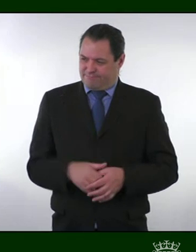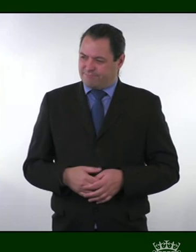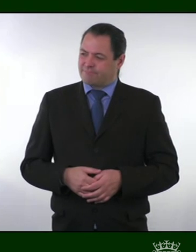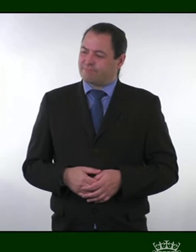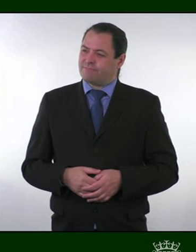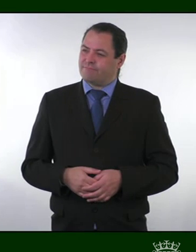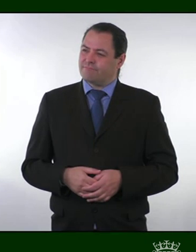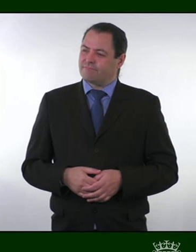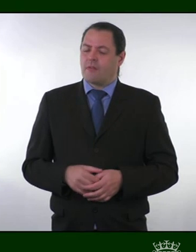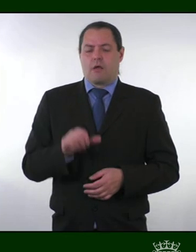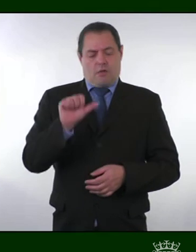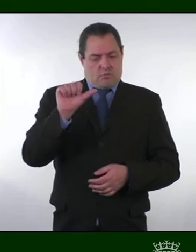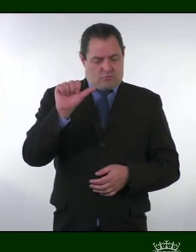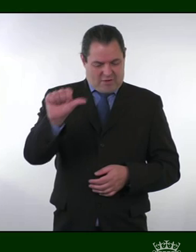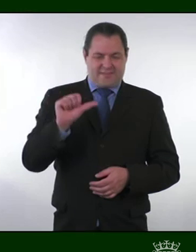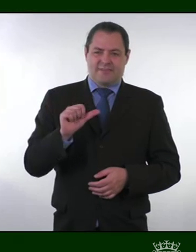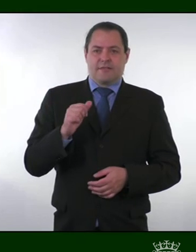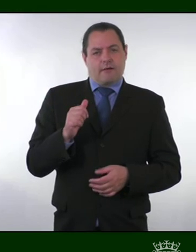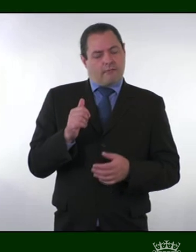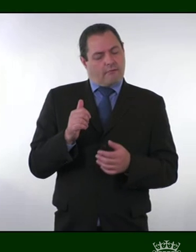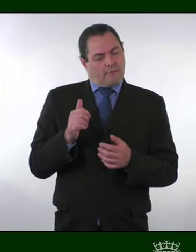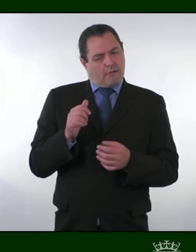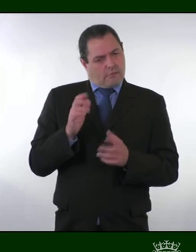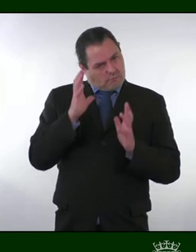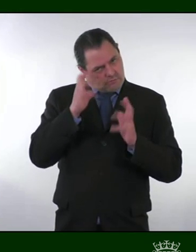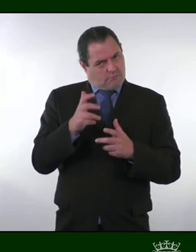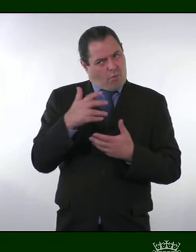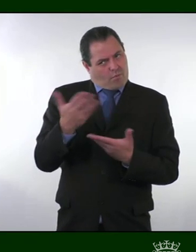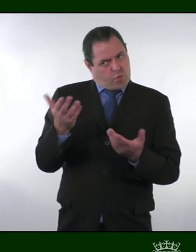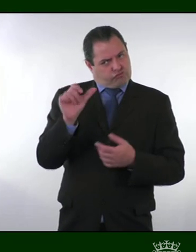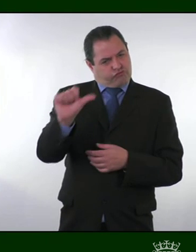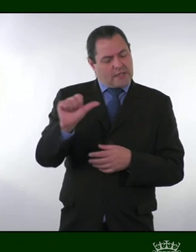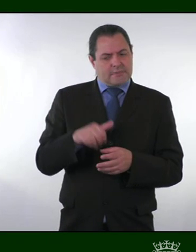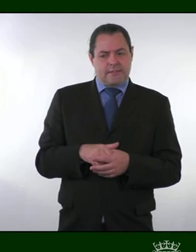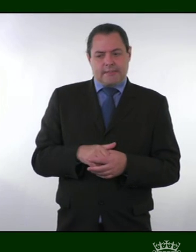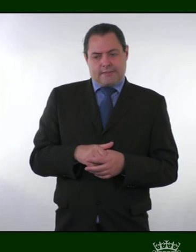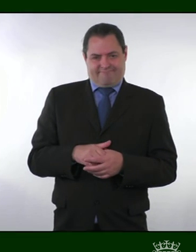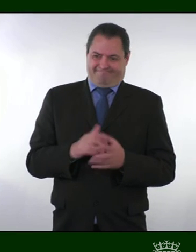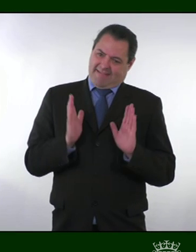My right honourable Friend is absolutely right to raise the concern that he does.